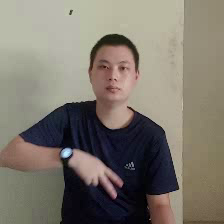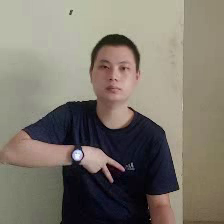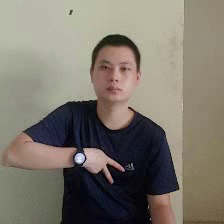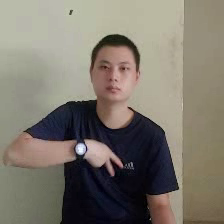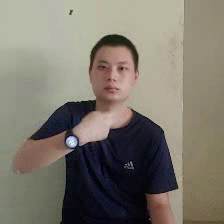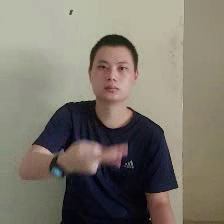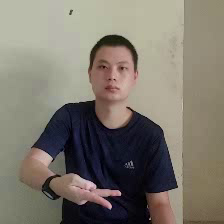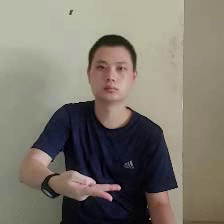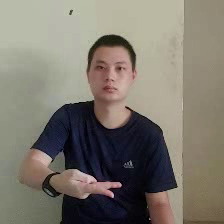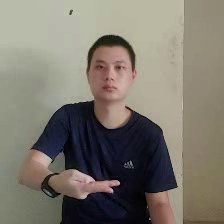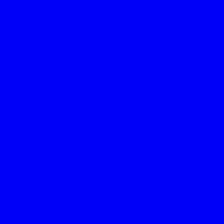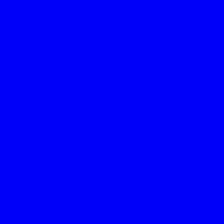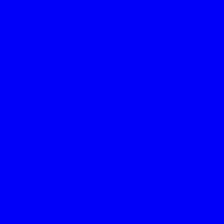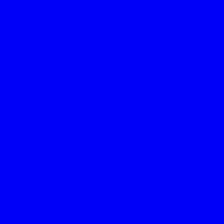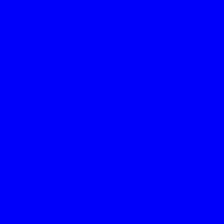Hy sinh